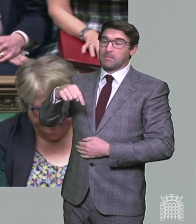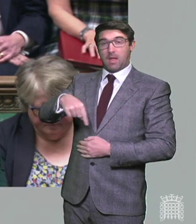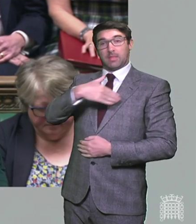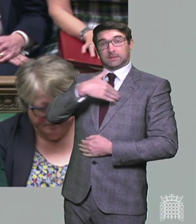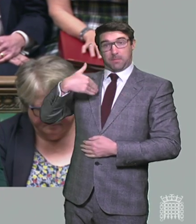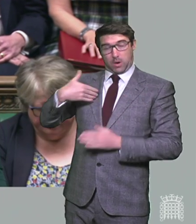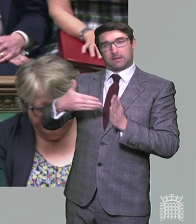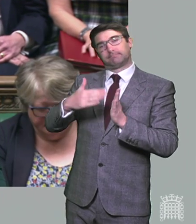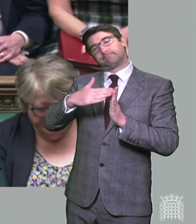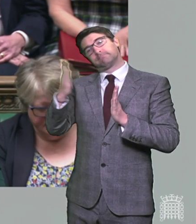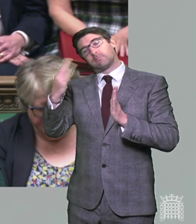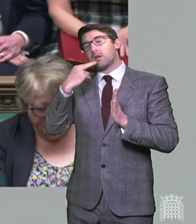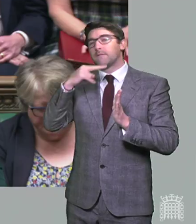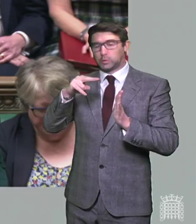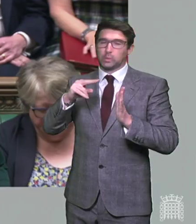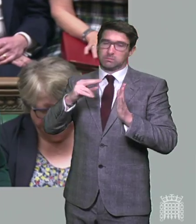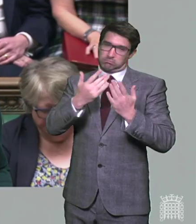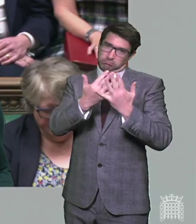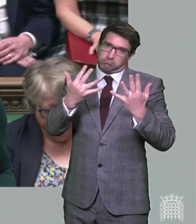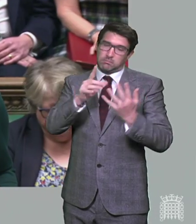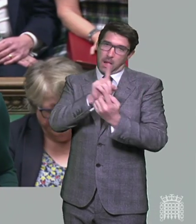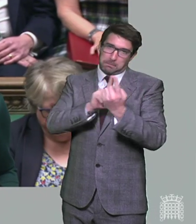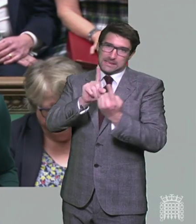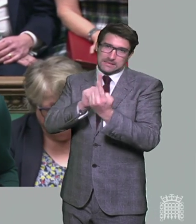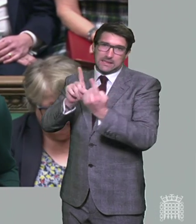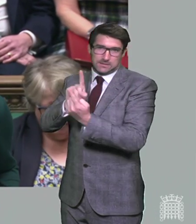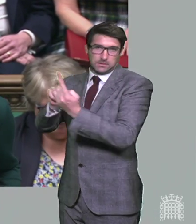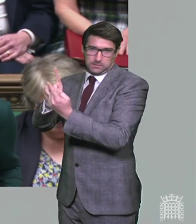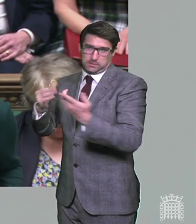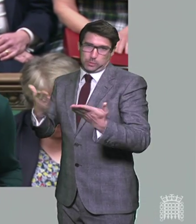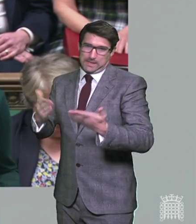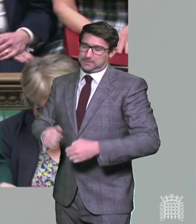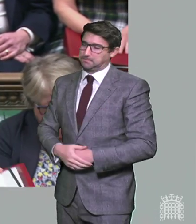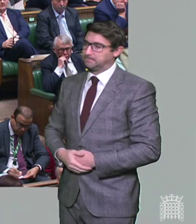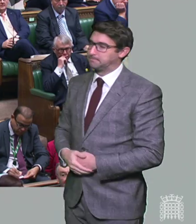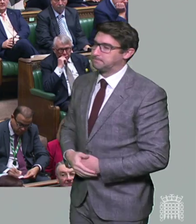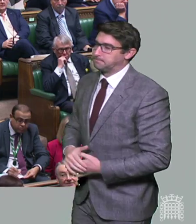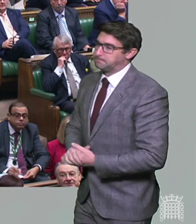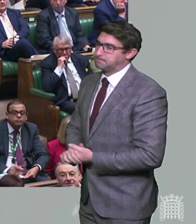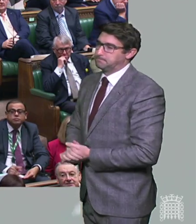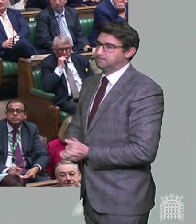In addition to my duties in the House, I shall have further such meetings later today.